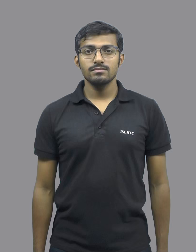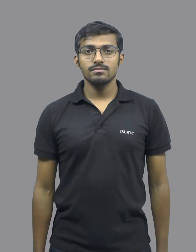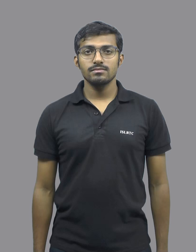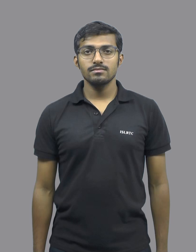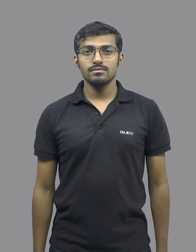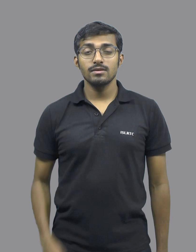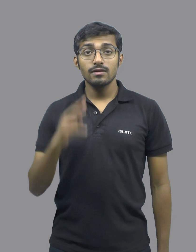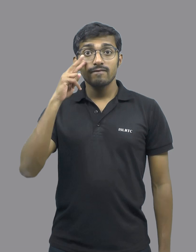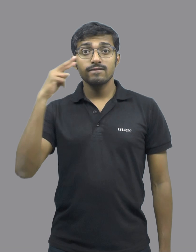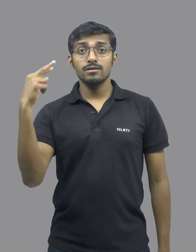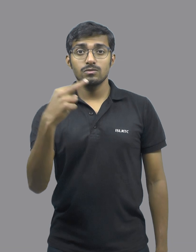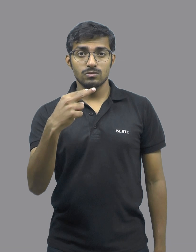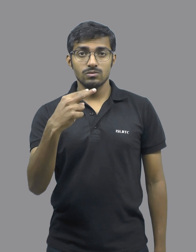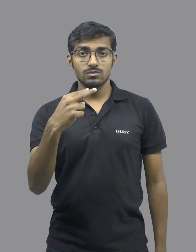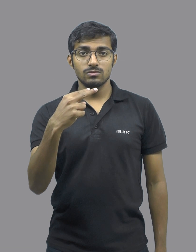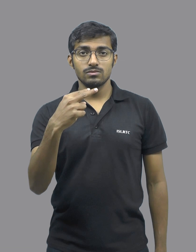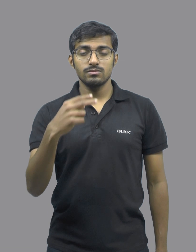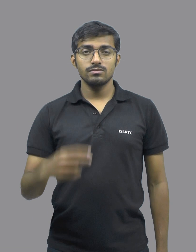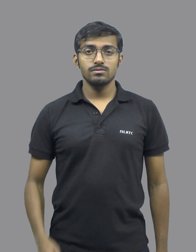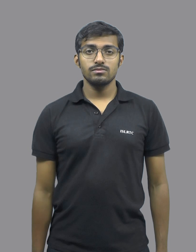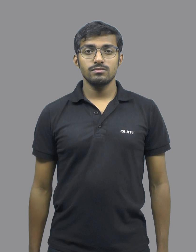View Perspective